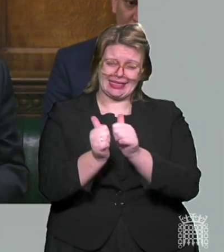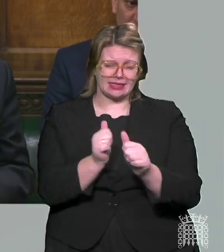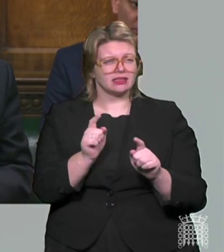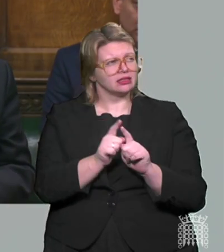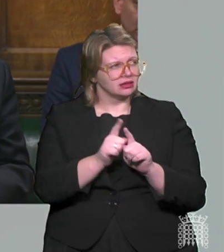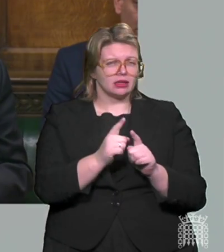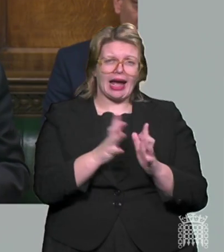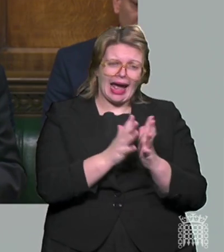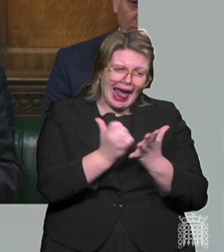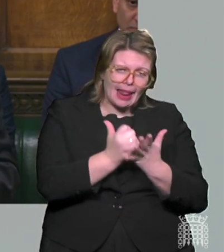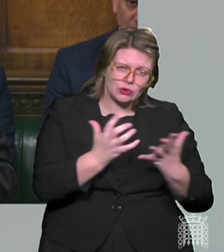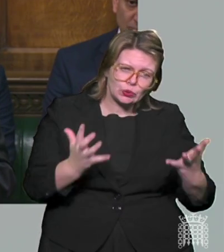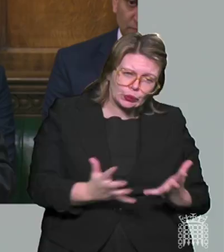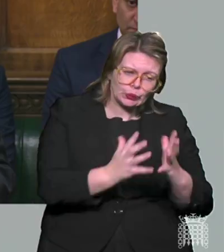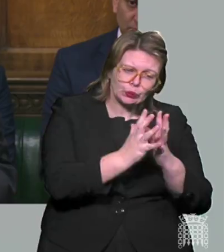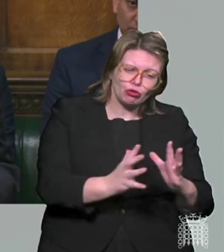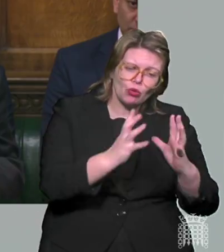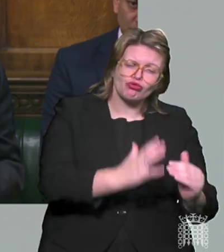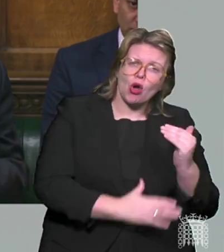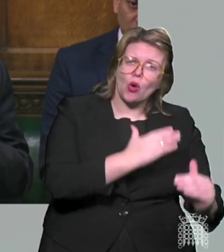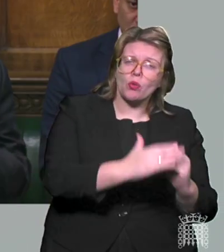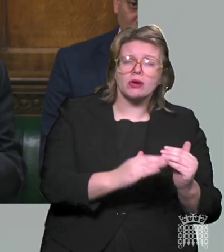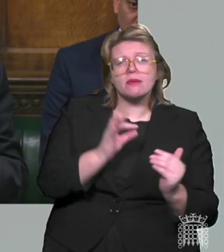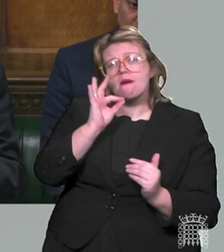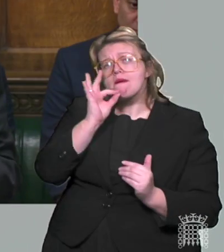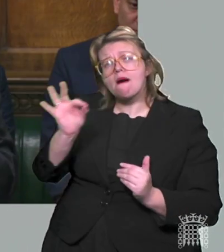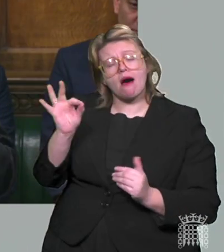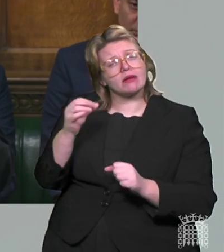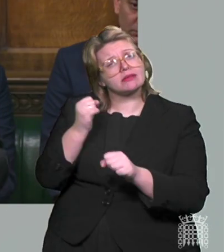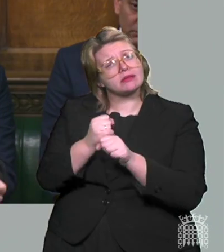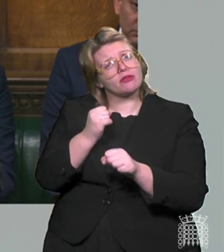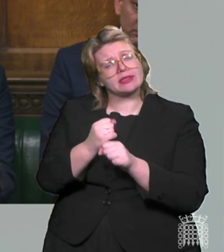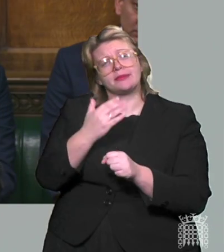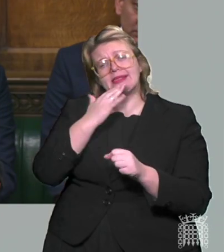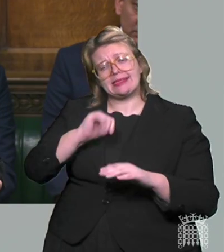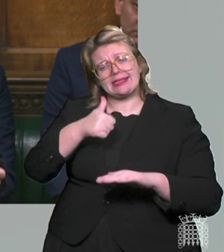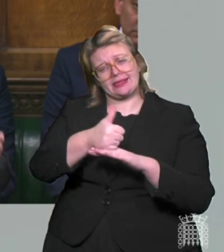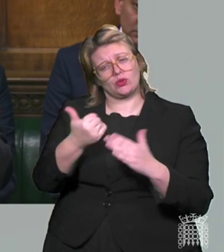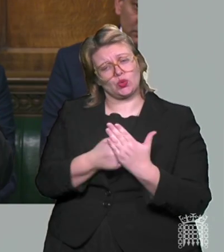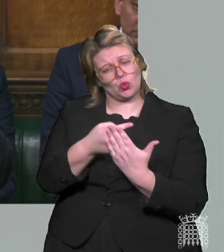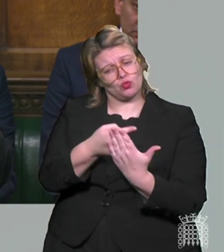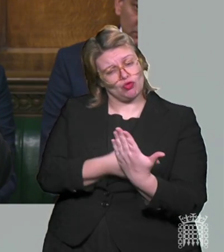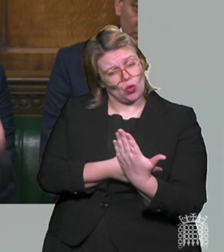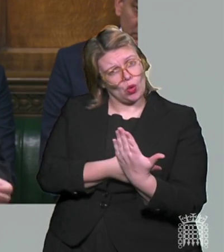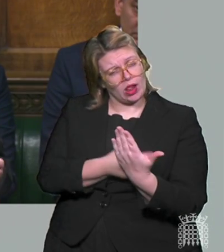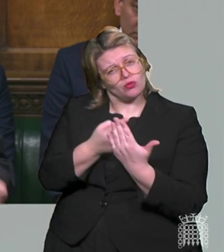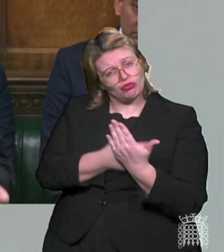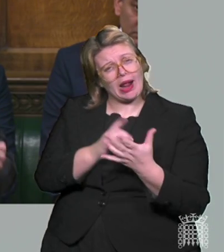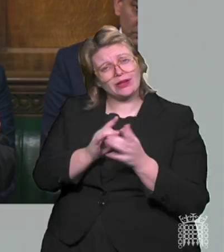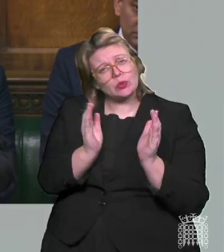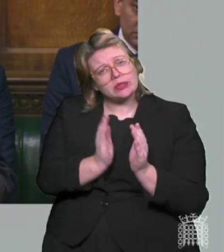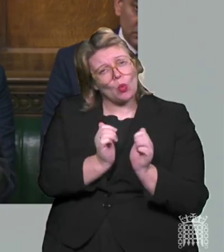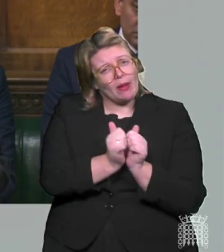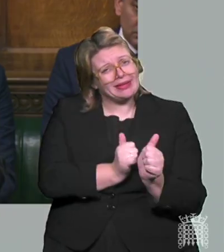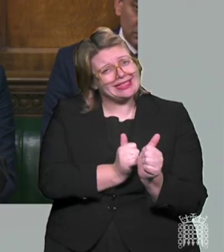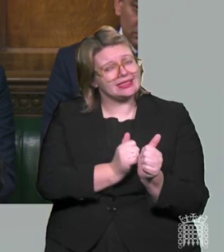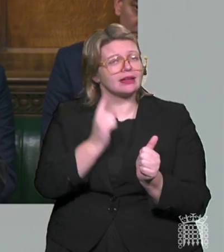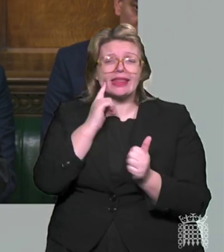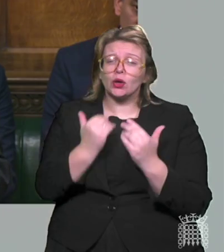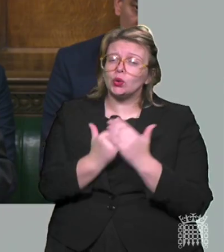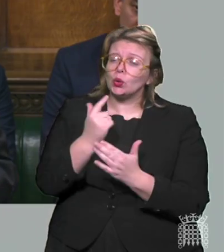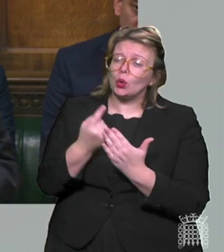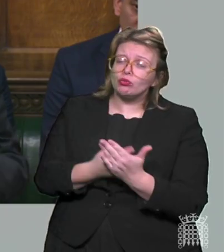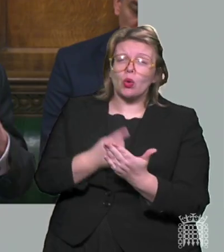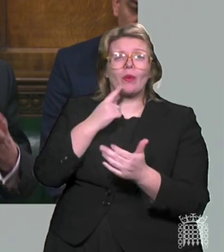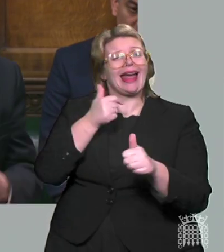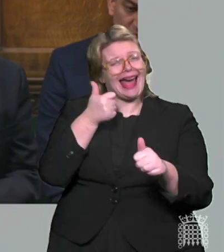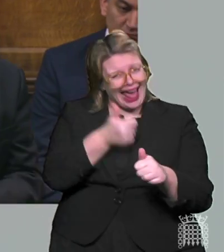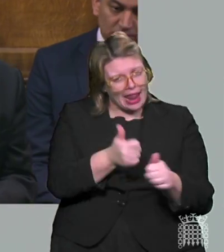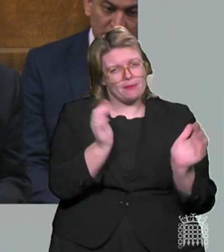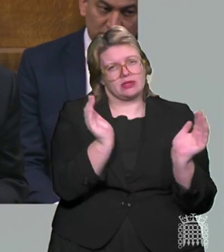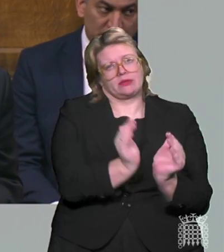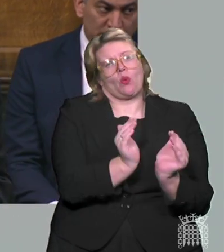Will my right honourable Friend consider introducing a small business test across Government, so that every regulation we produce, every bit of legislation we produce, helps not hinders small businesses?